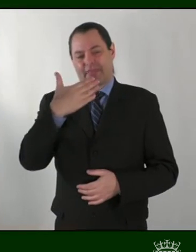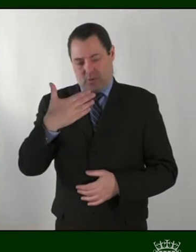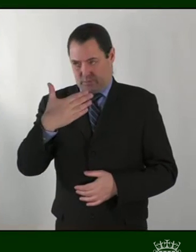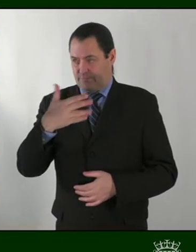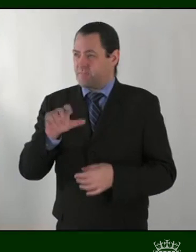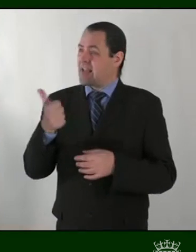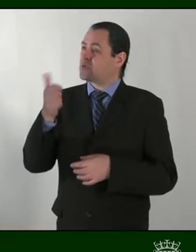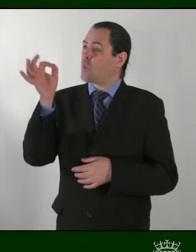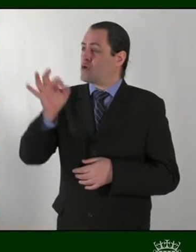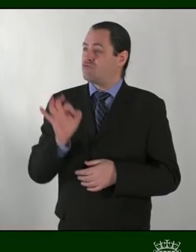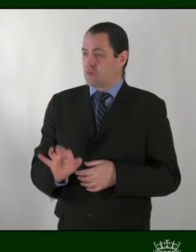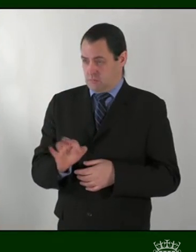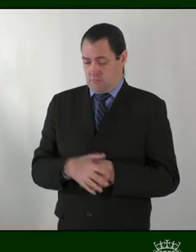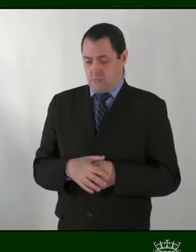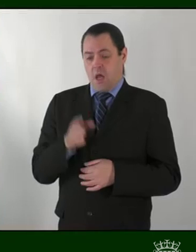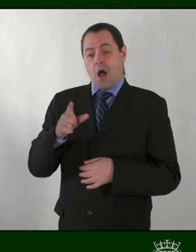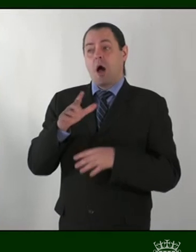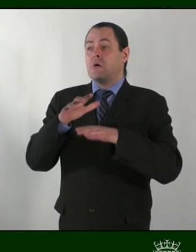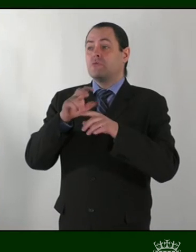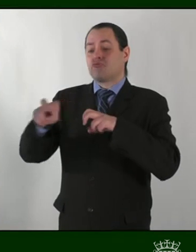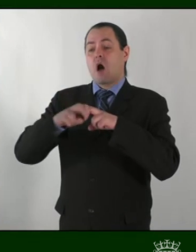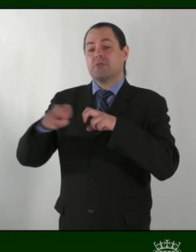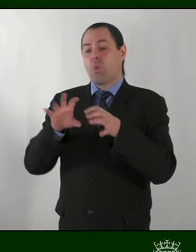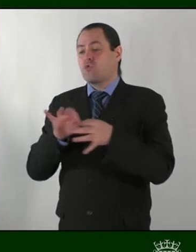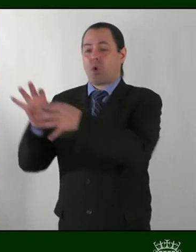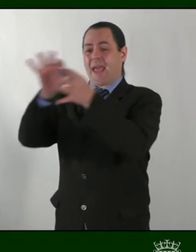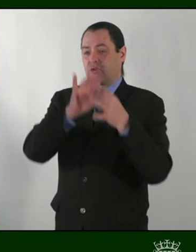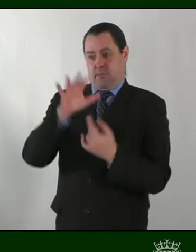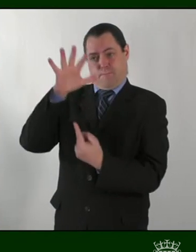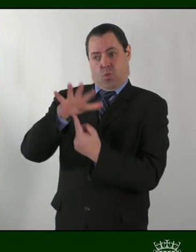The Prime Minister has made transport connectivity a priority for the Government.